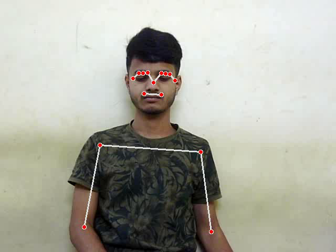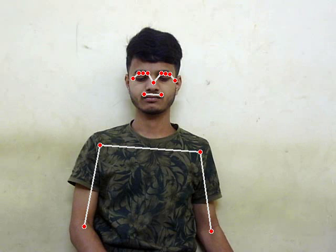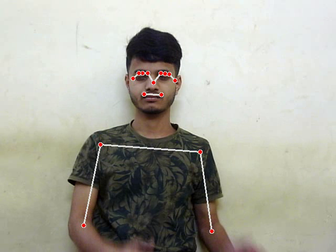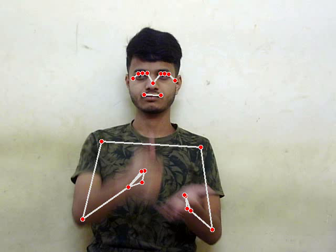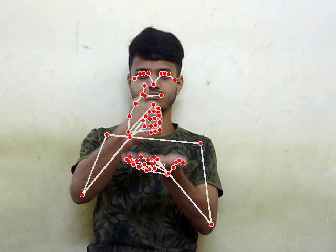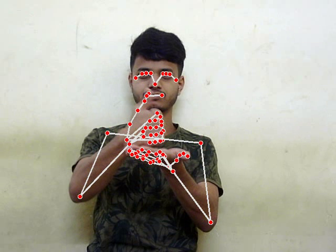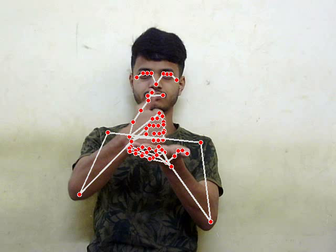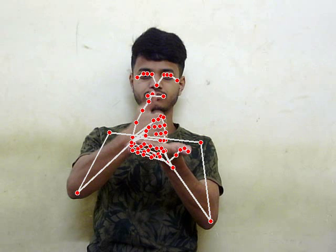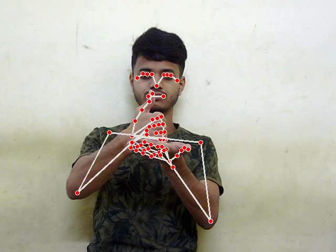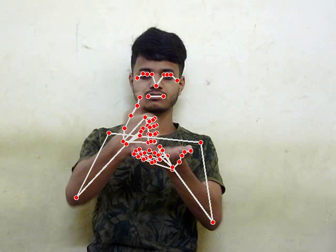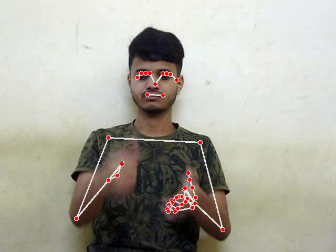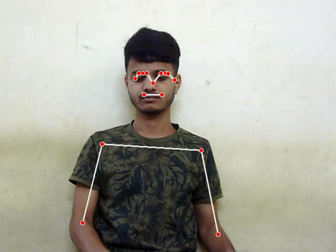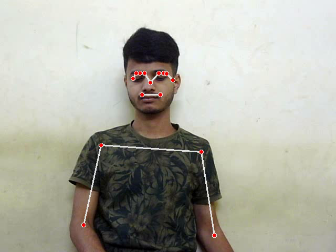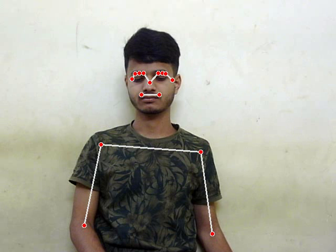help